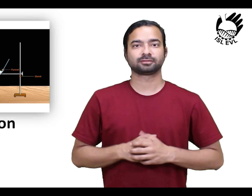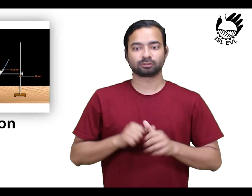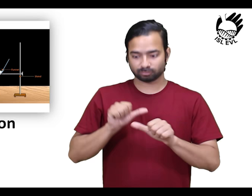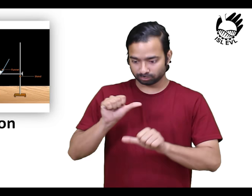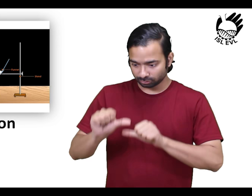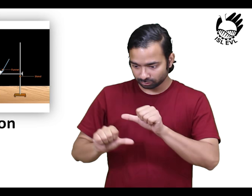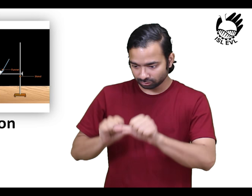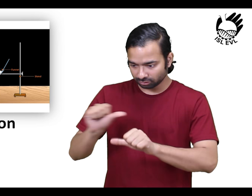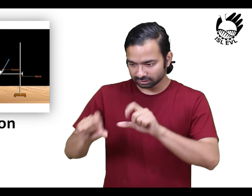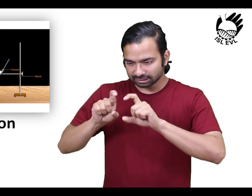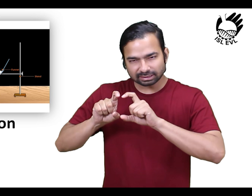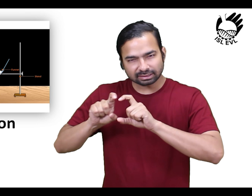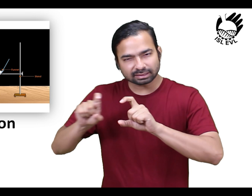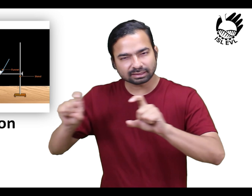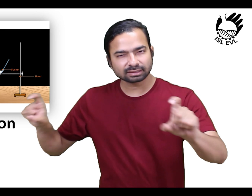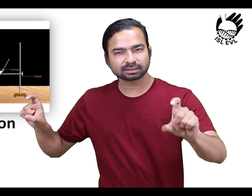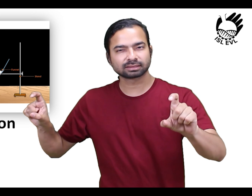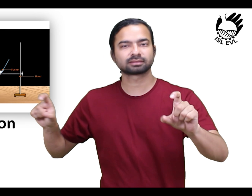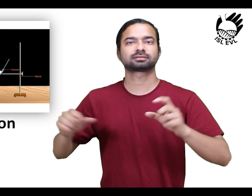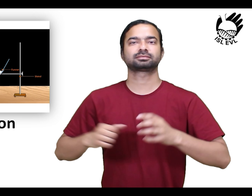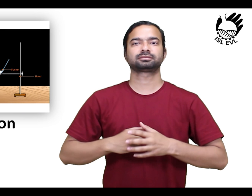Purification